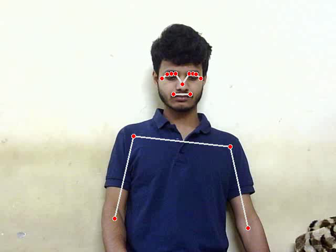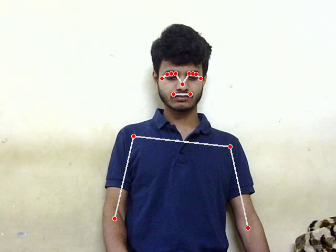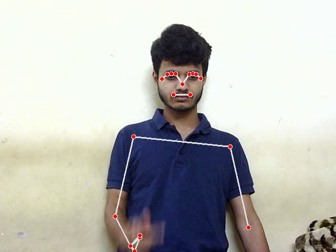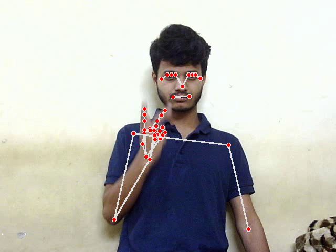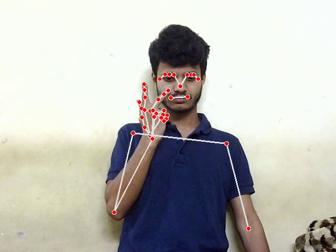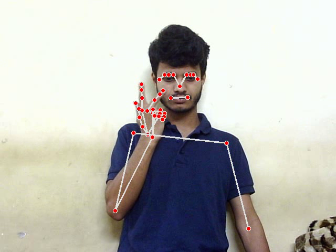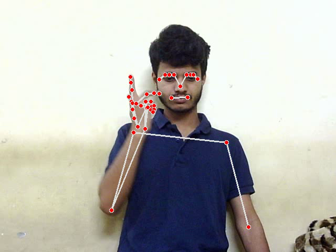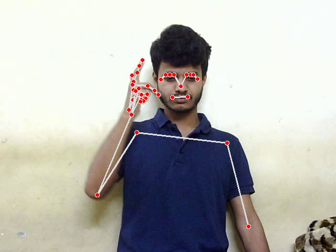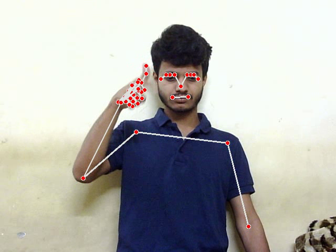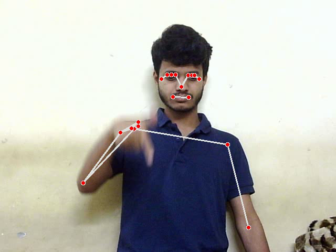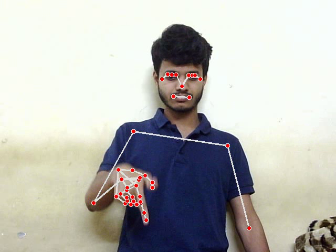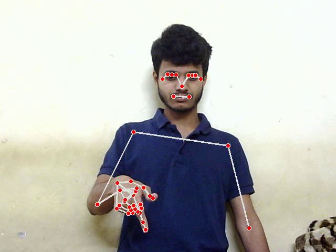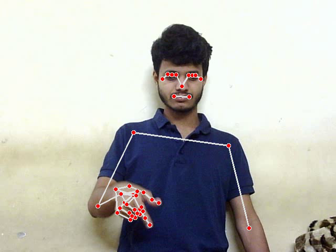see you later